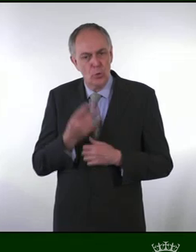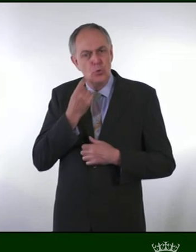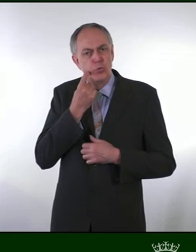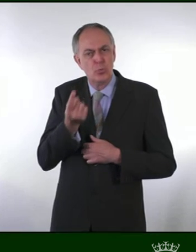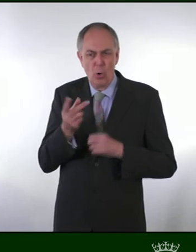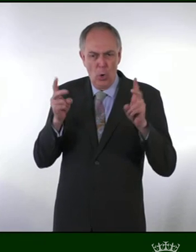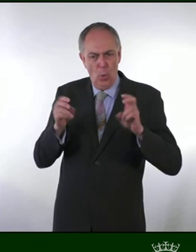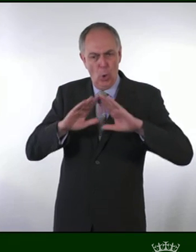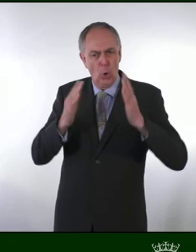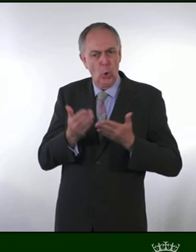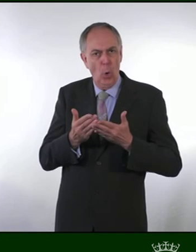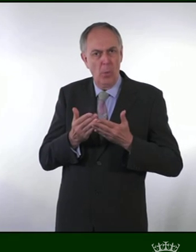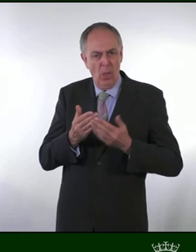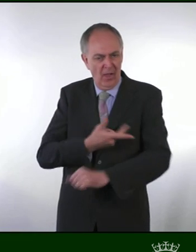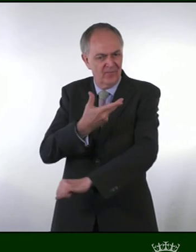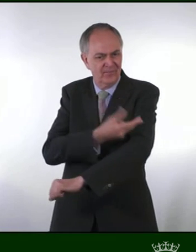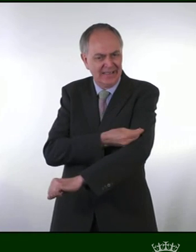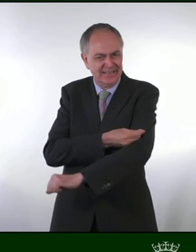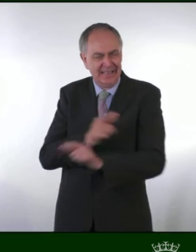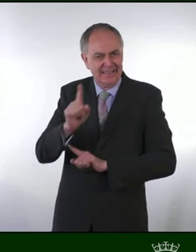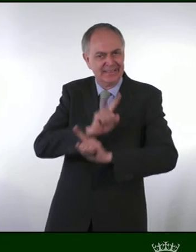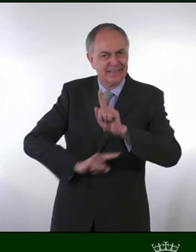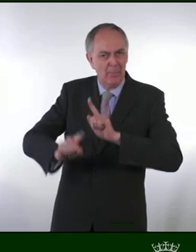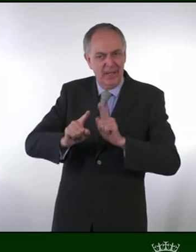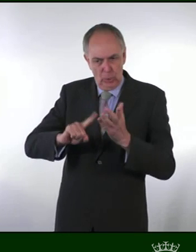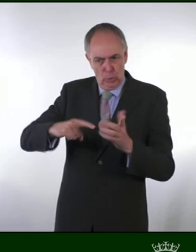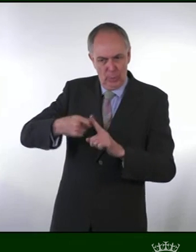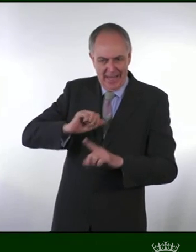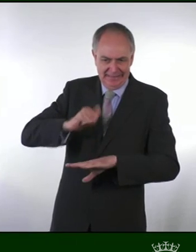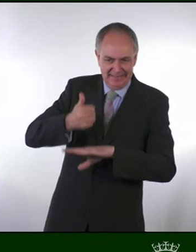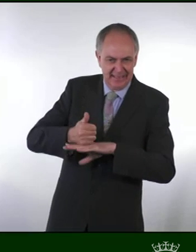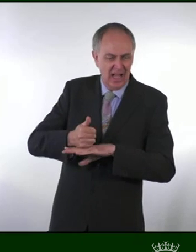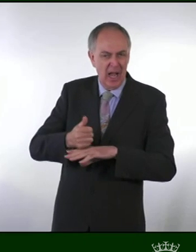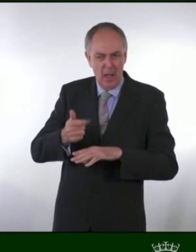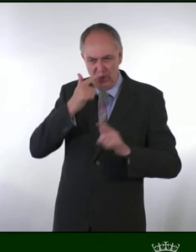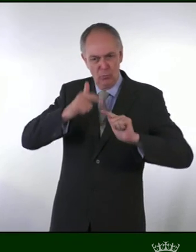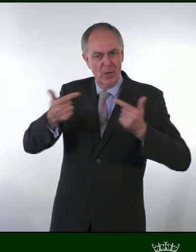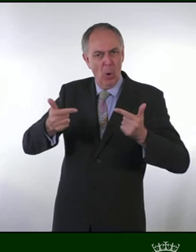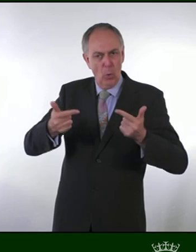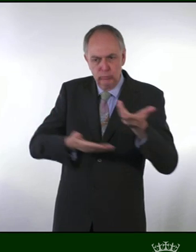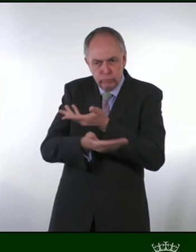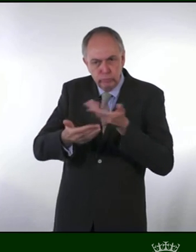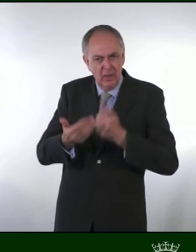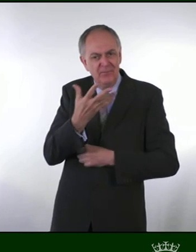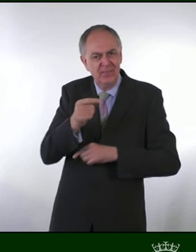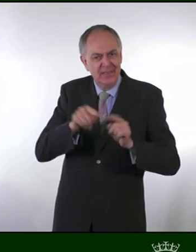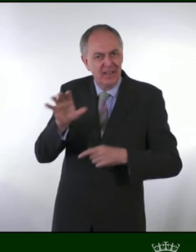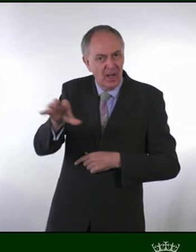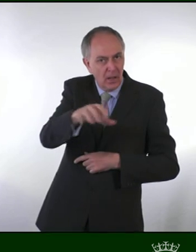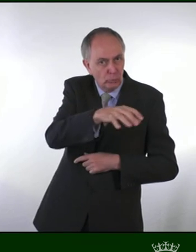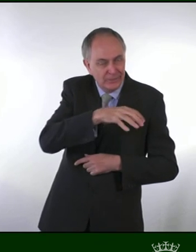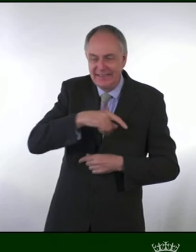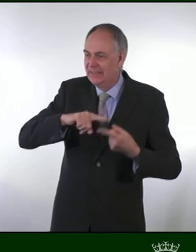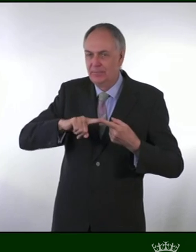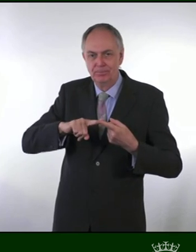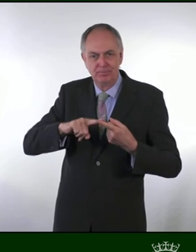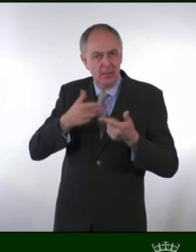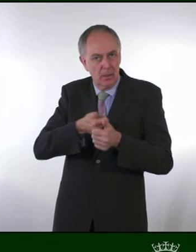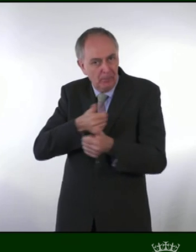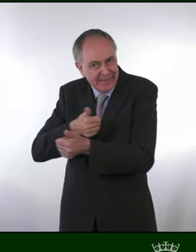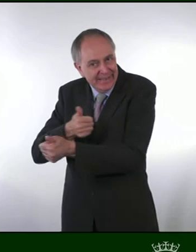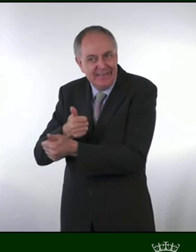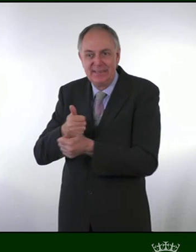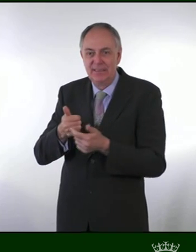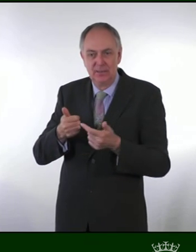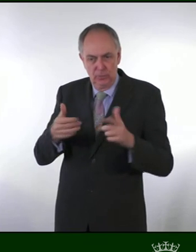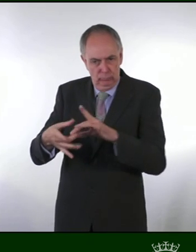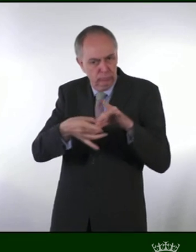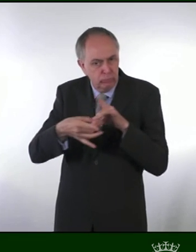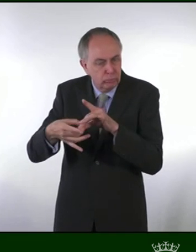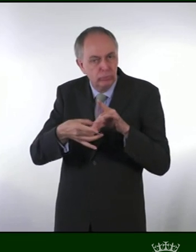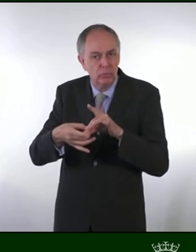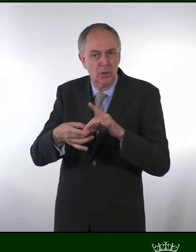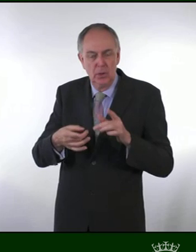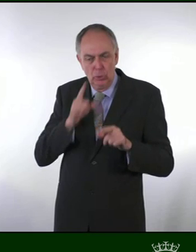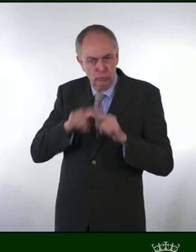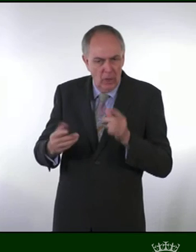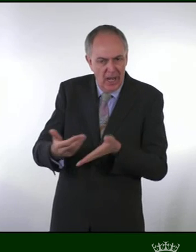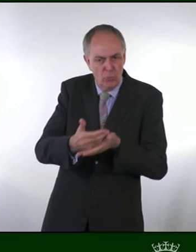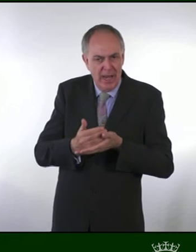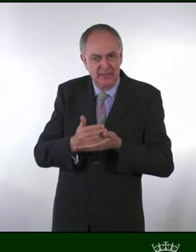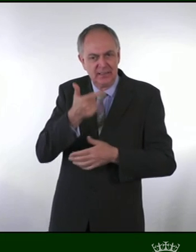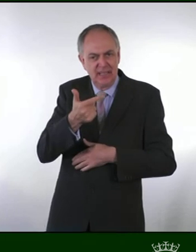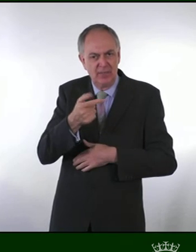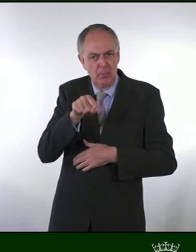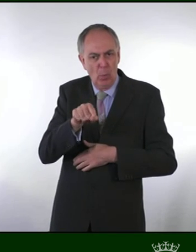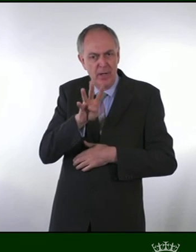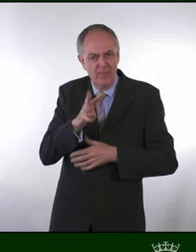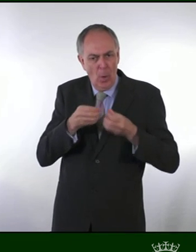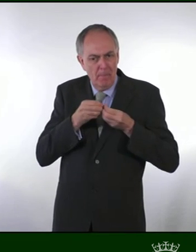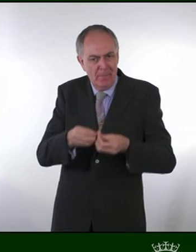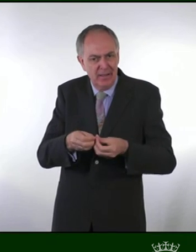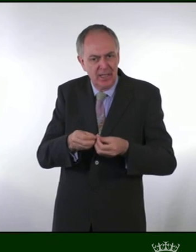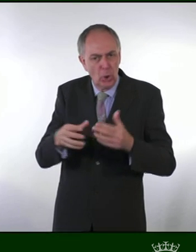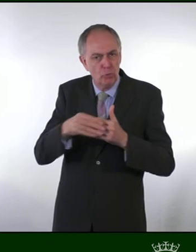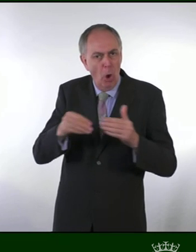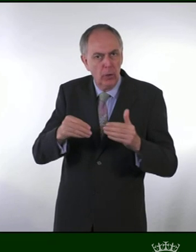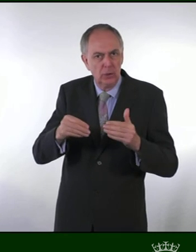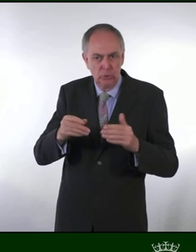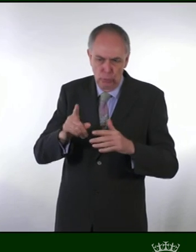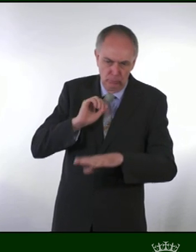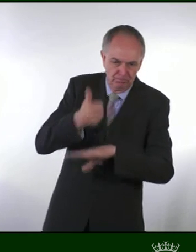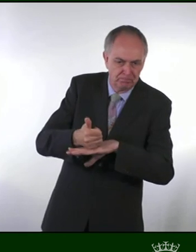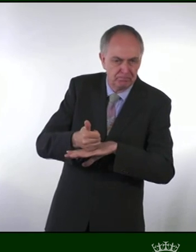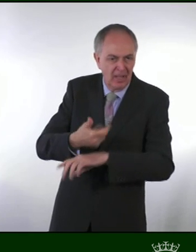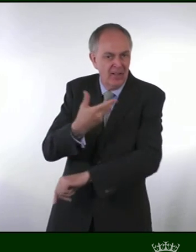Tomorrow, I will open the global vaccine summit; the UK-hosted, virtual event will bring together more than 50 countries, as well as leaders of private sector organisations and civil society, to raise at least $7.4 billion for Gavi, The Vaccine Alliance.